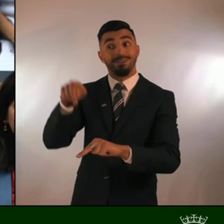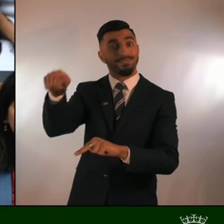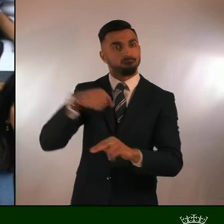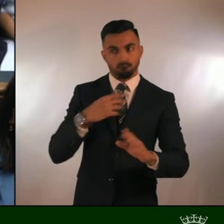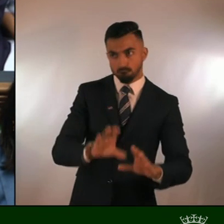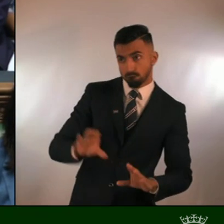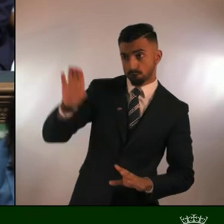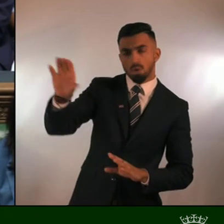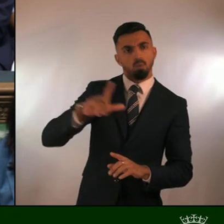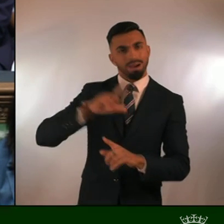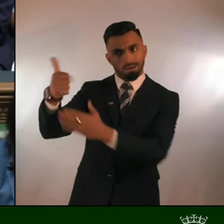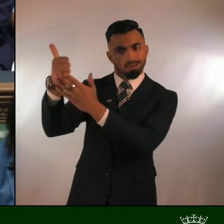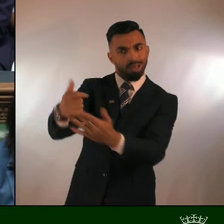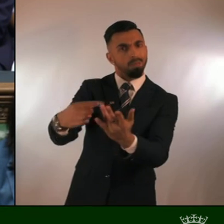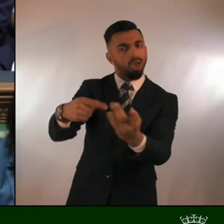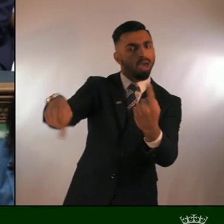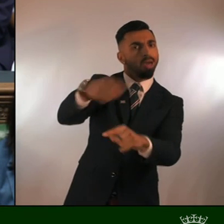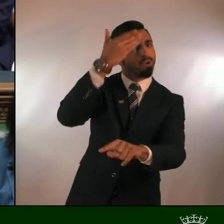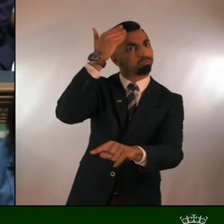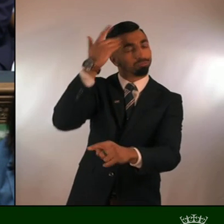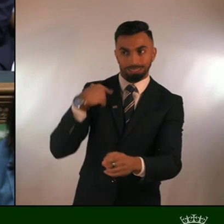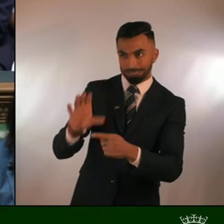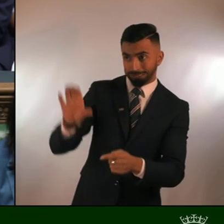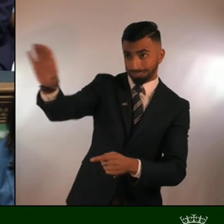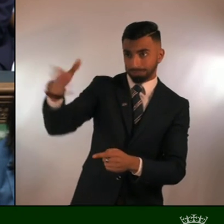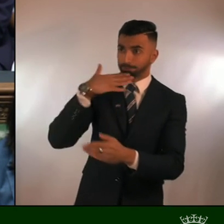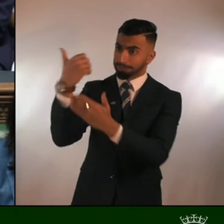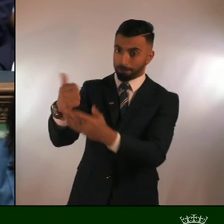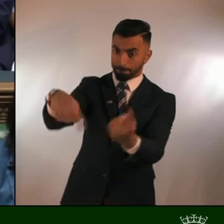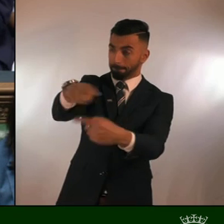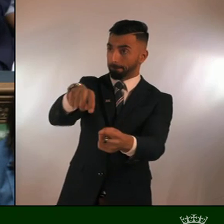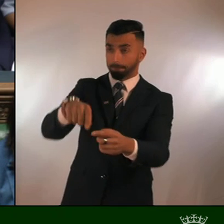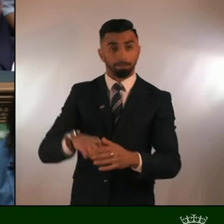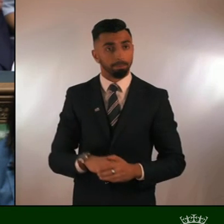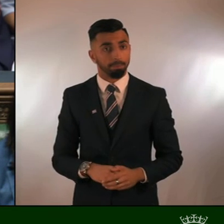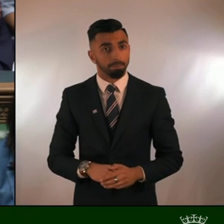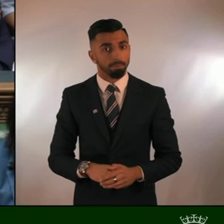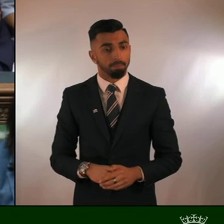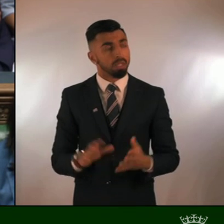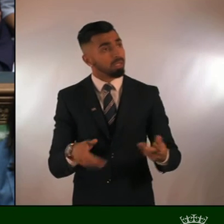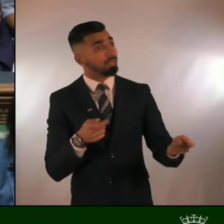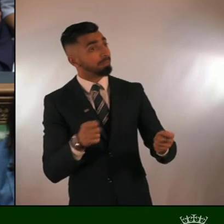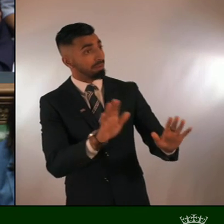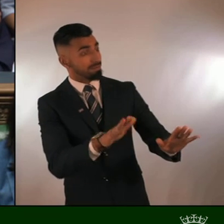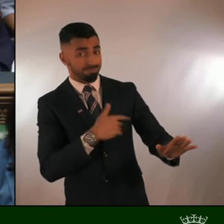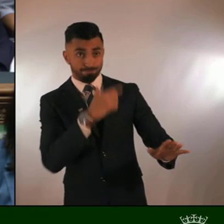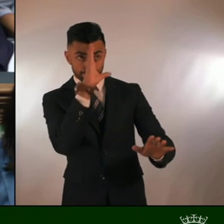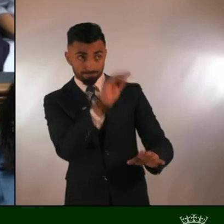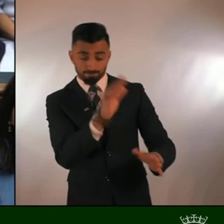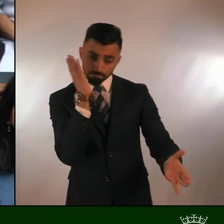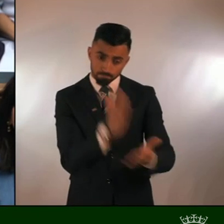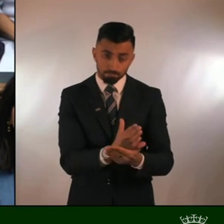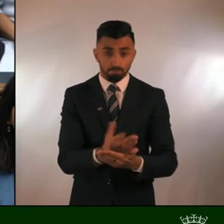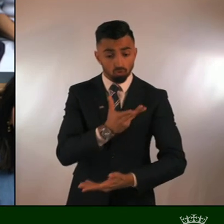Madam Deputy Speaker, coronavirus will have a significant impact on our economy, but it will be temporary.